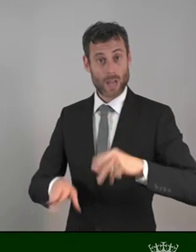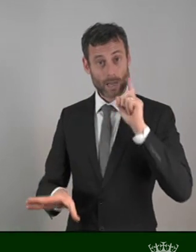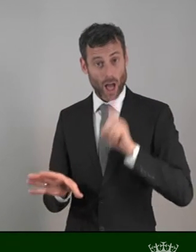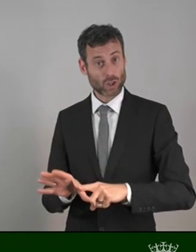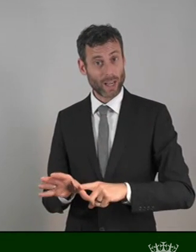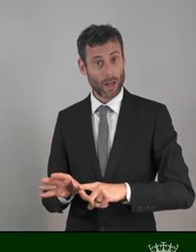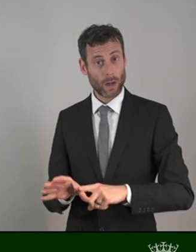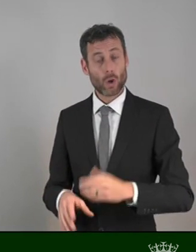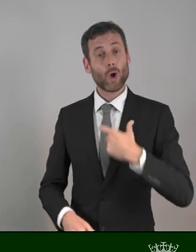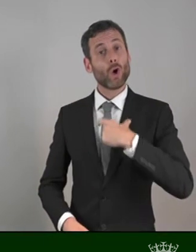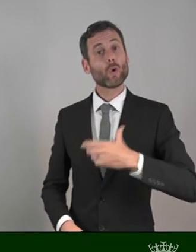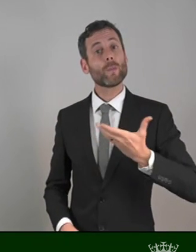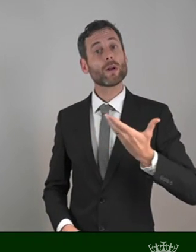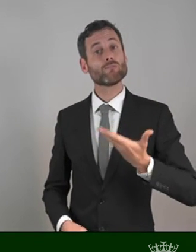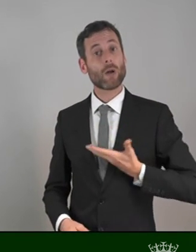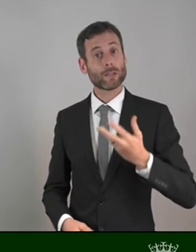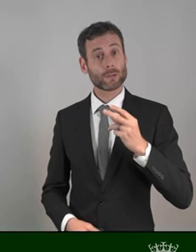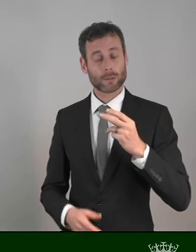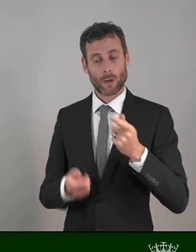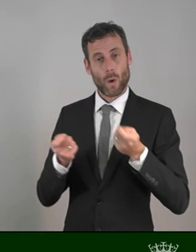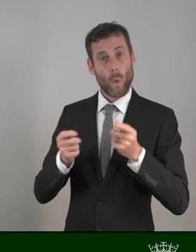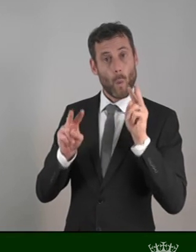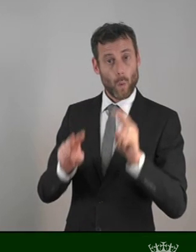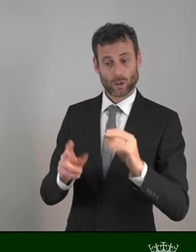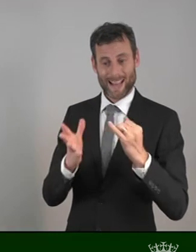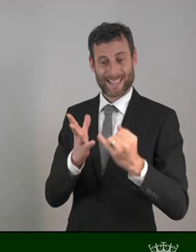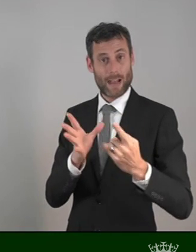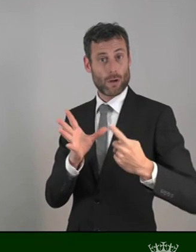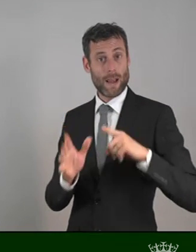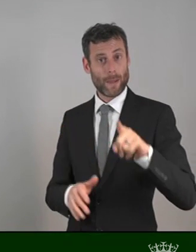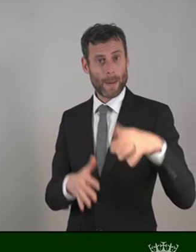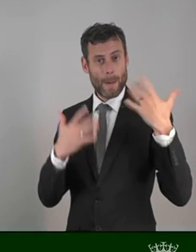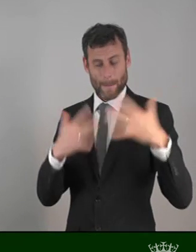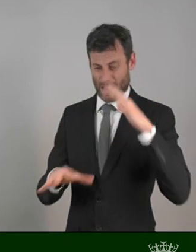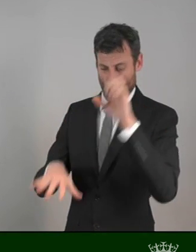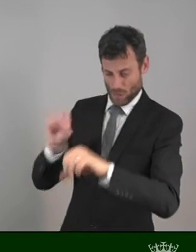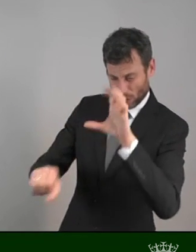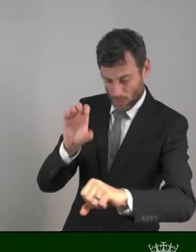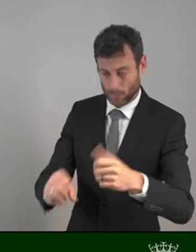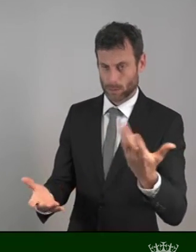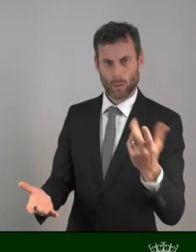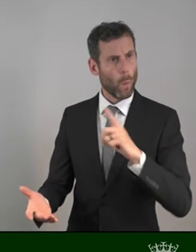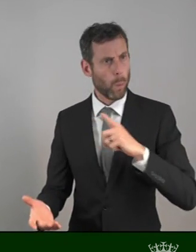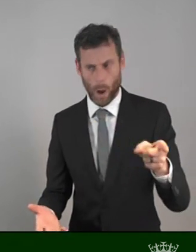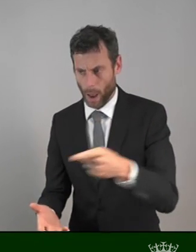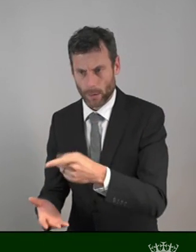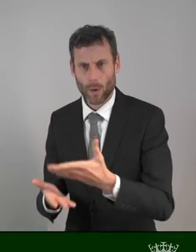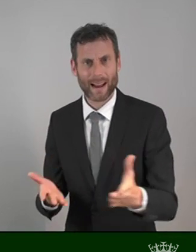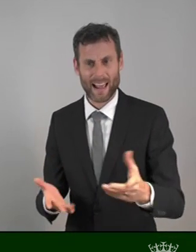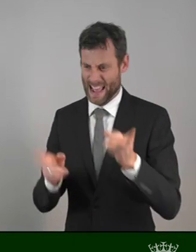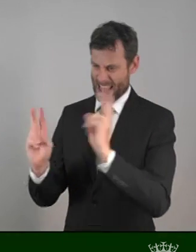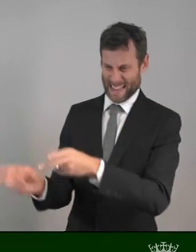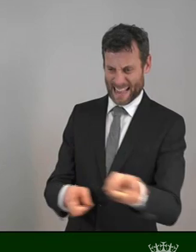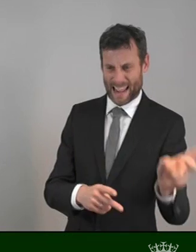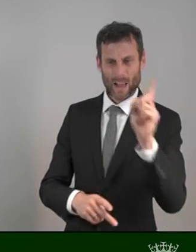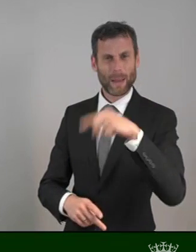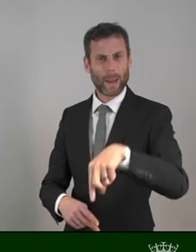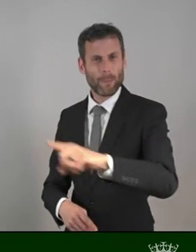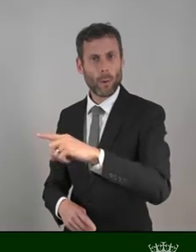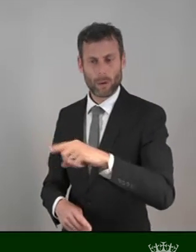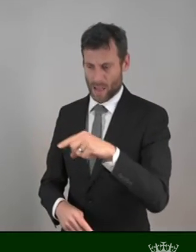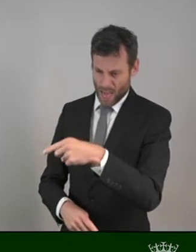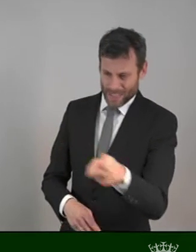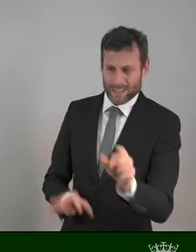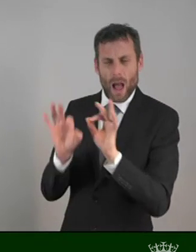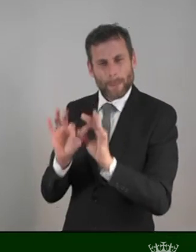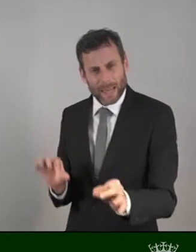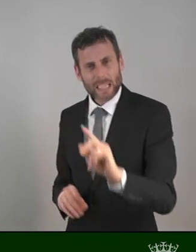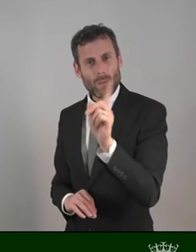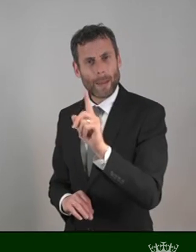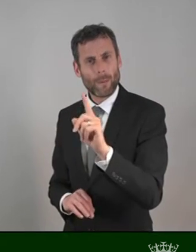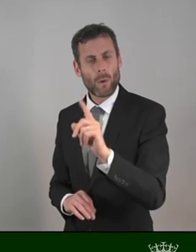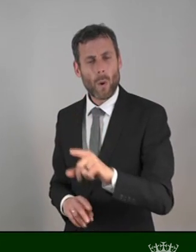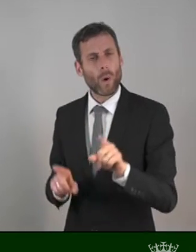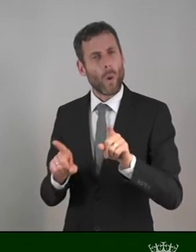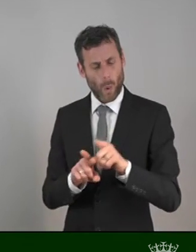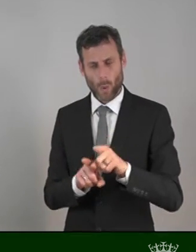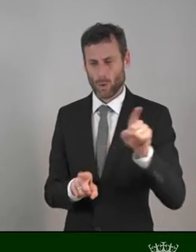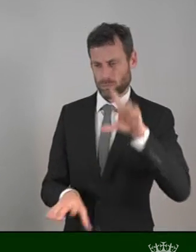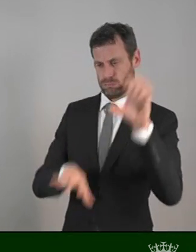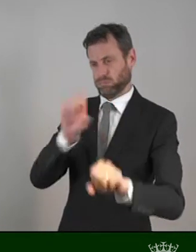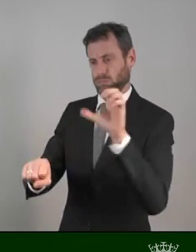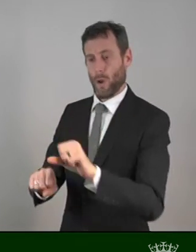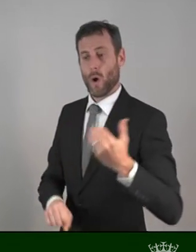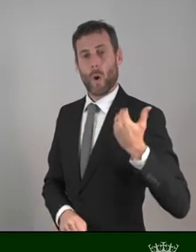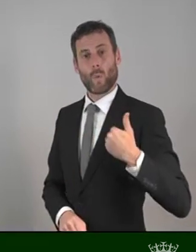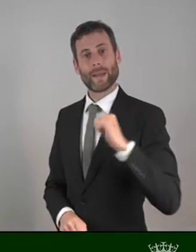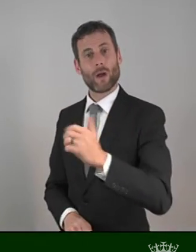According to Human Rights Watch, Saudi authorities have stepped up their arbitrary arrests, trials and convictions and the killing of peaceful dissidents and activists, including a large-scale crackdown on the women’s rights movement.